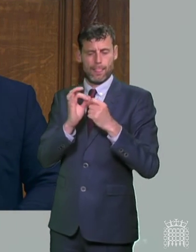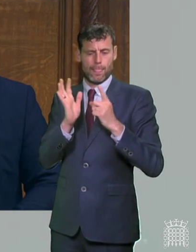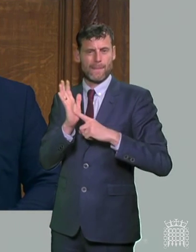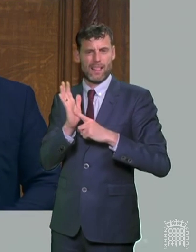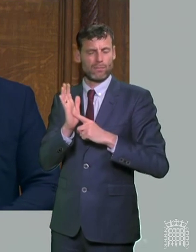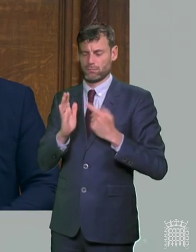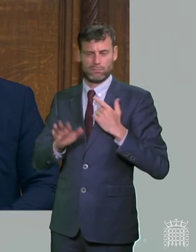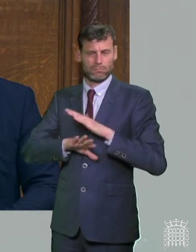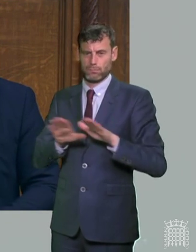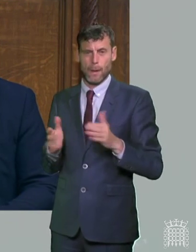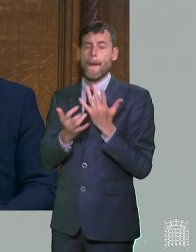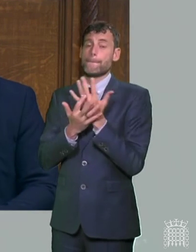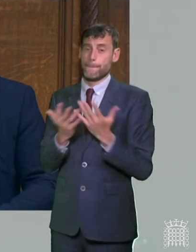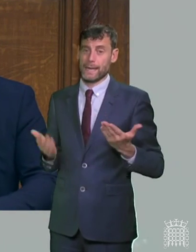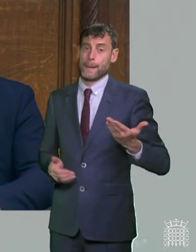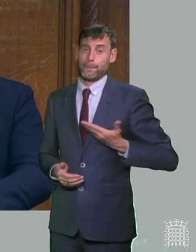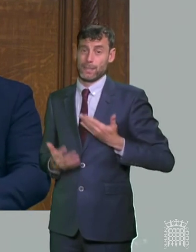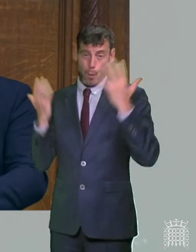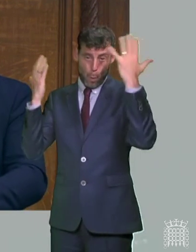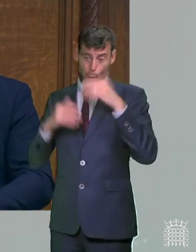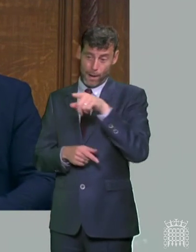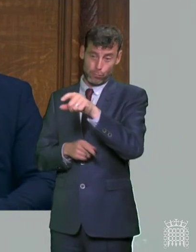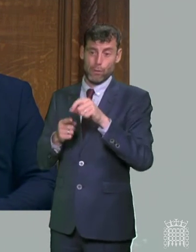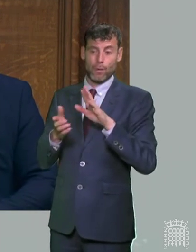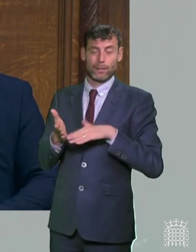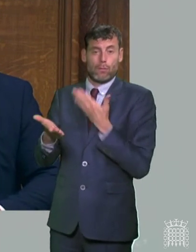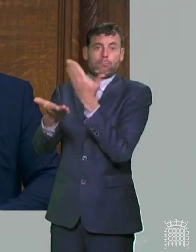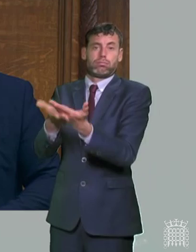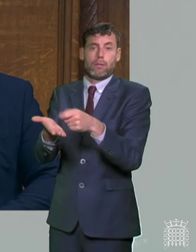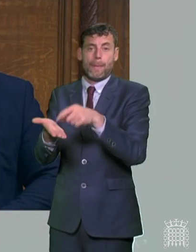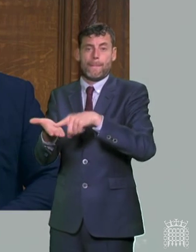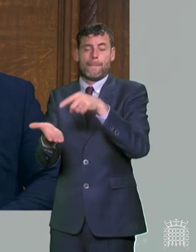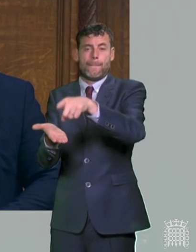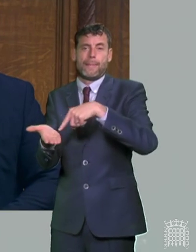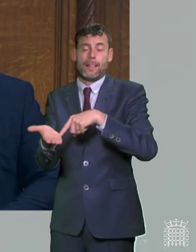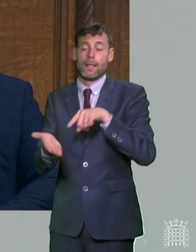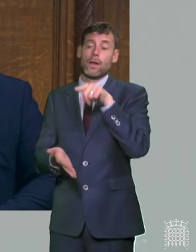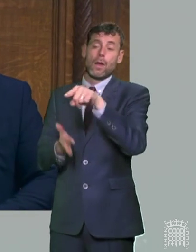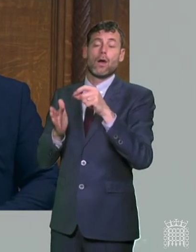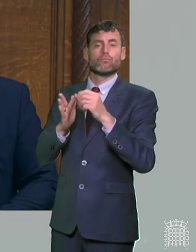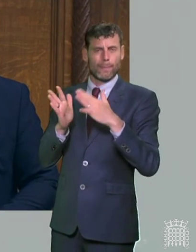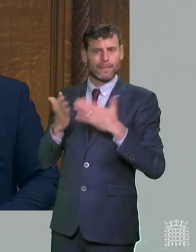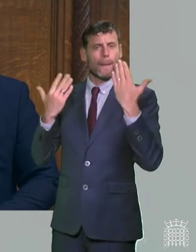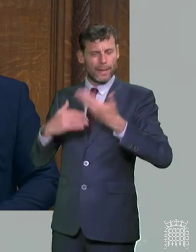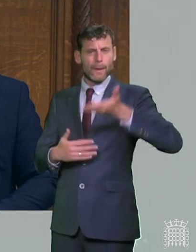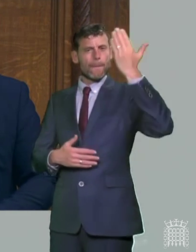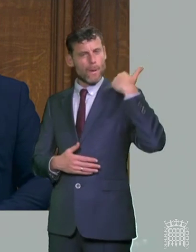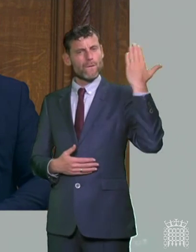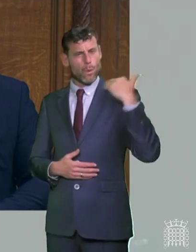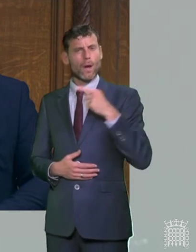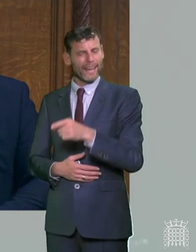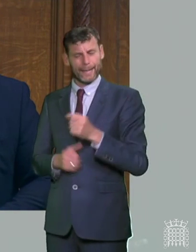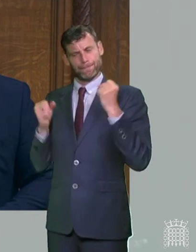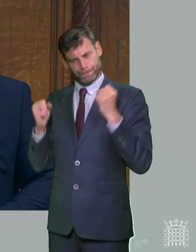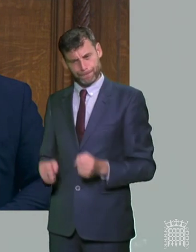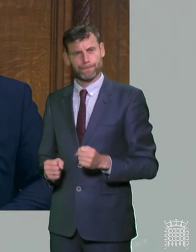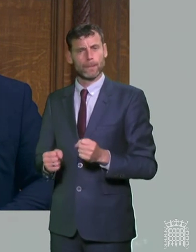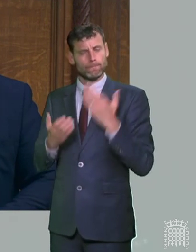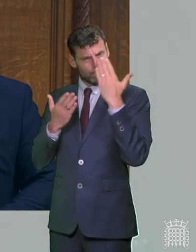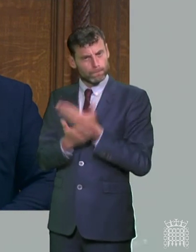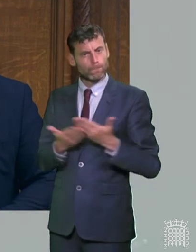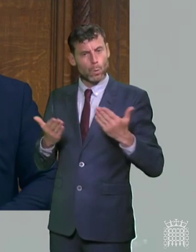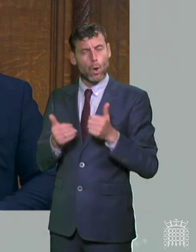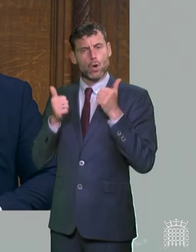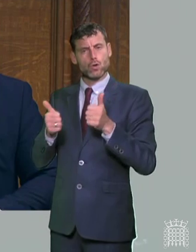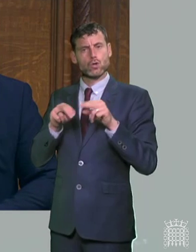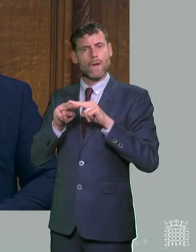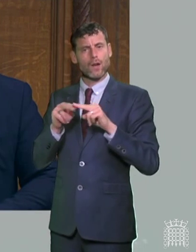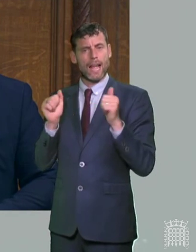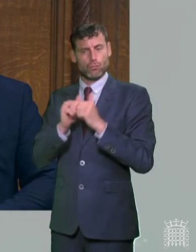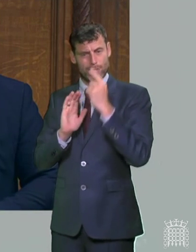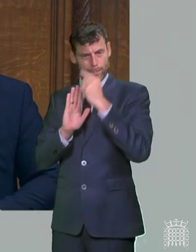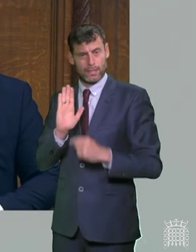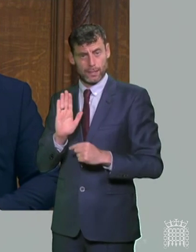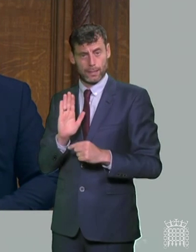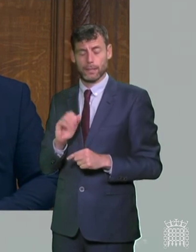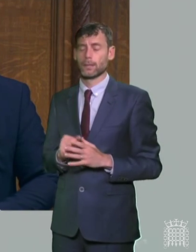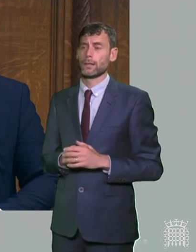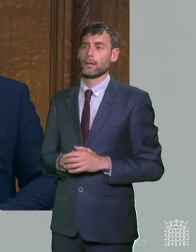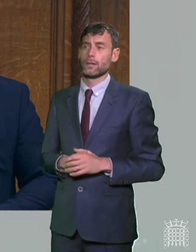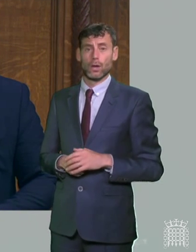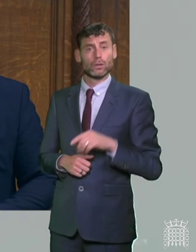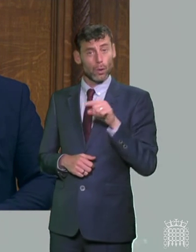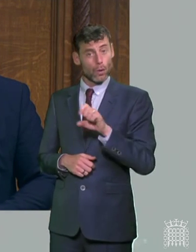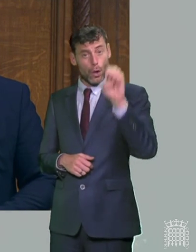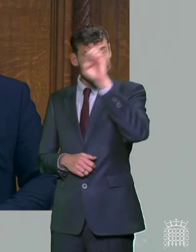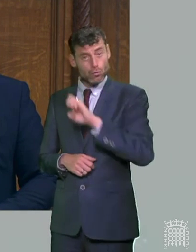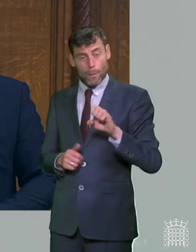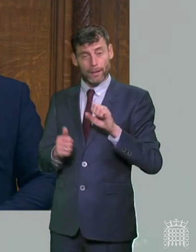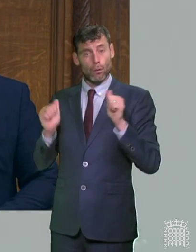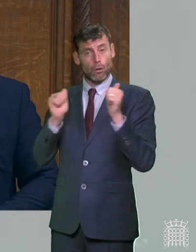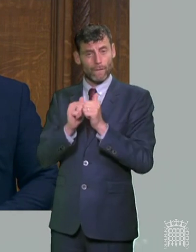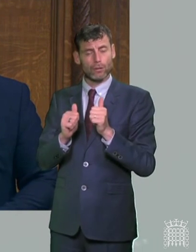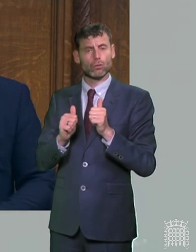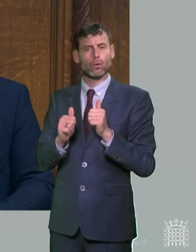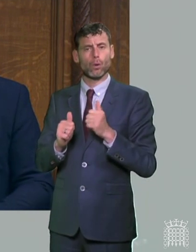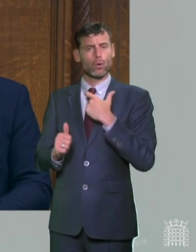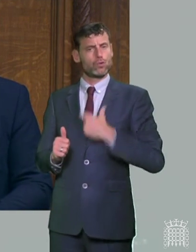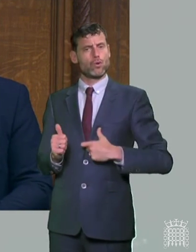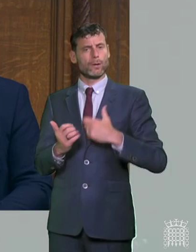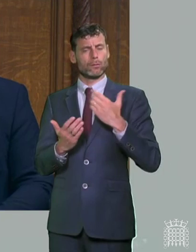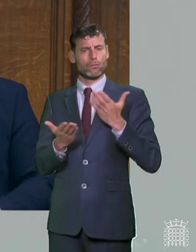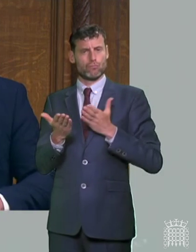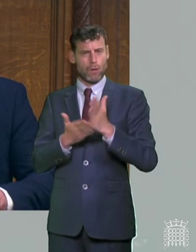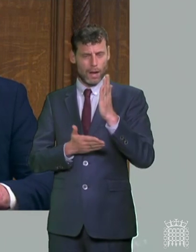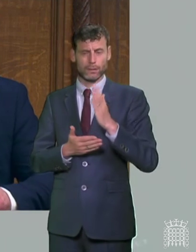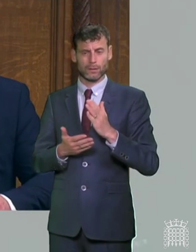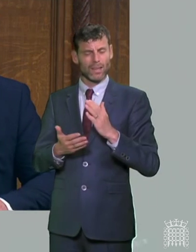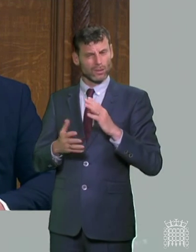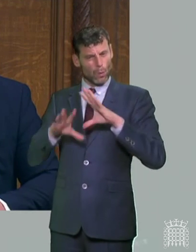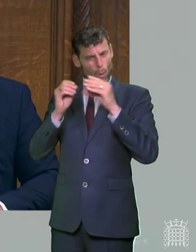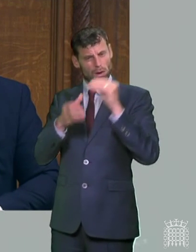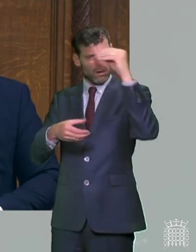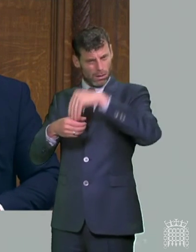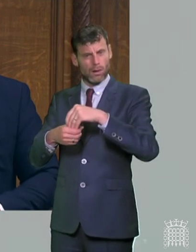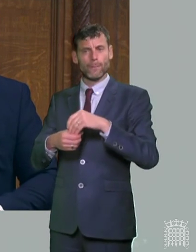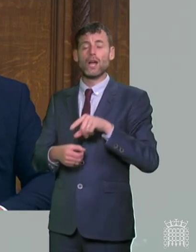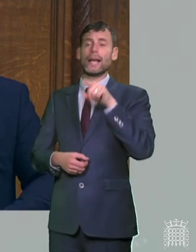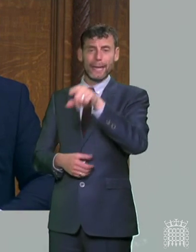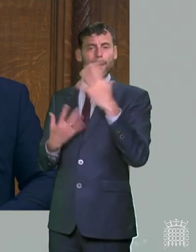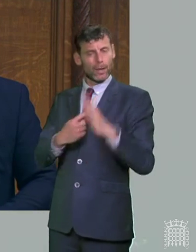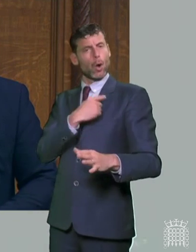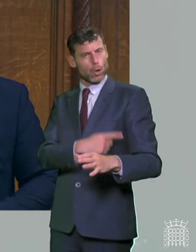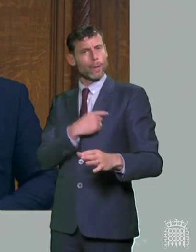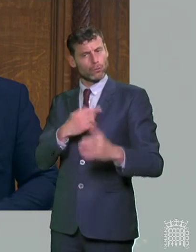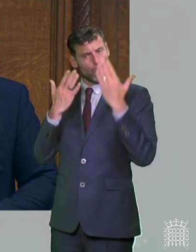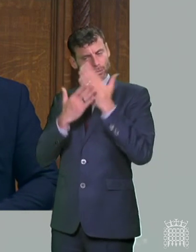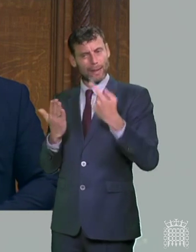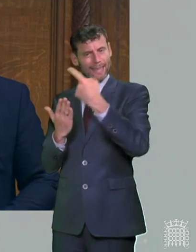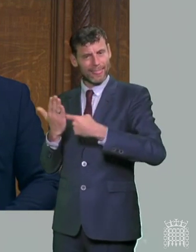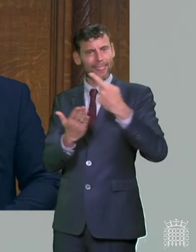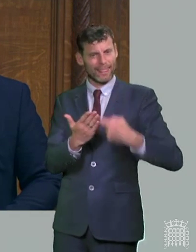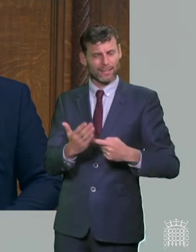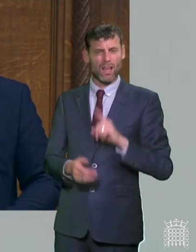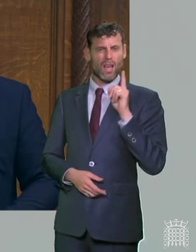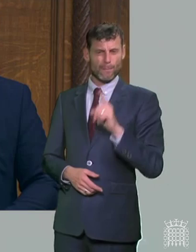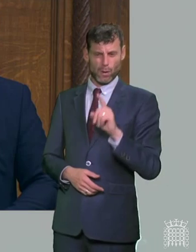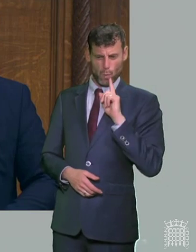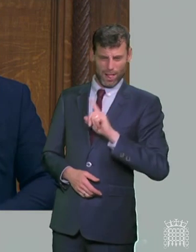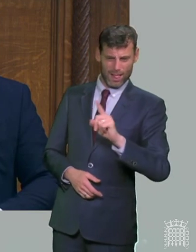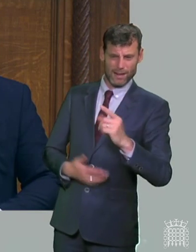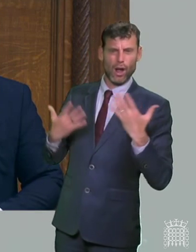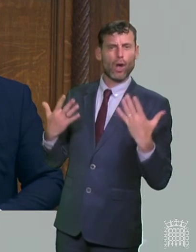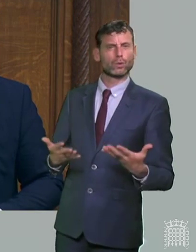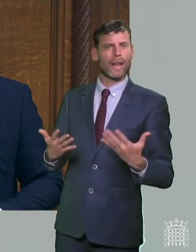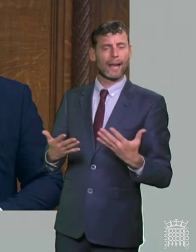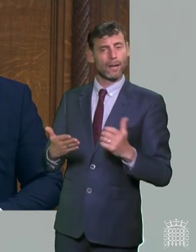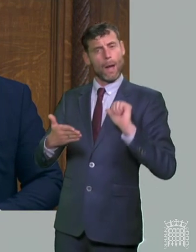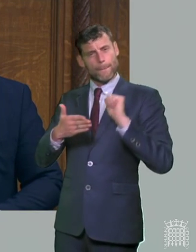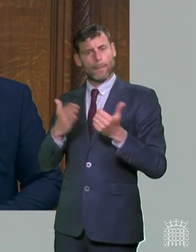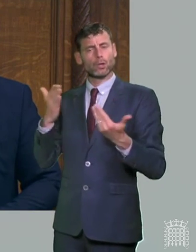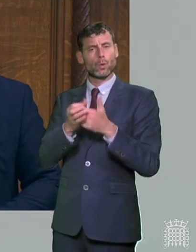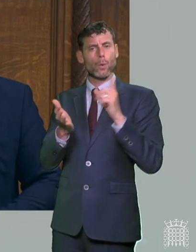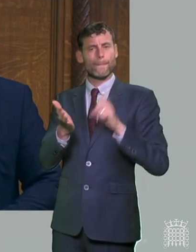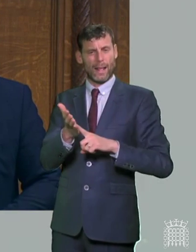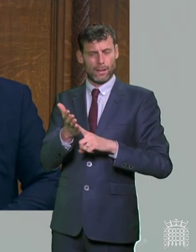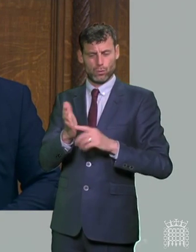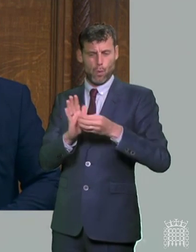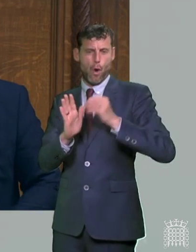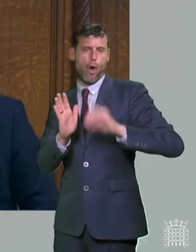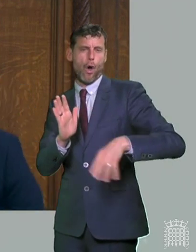Businesses fear its consequences. The Prime Minister has made clear, on multiple occasions, his so-called commitment to all aspects of the Good Friday agreement, and that includes the European convention on human rights being part of domestic law, so how can he stand over that commitment when the Justice Secretary is about to publish a Bill that unpicks and disapplies the Human Rights Act in our domestic law?